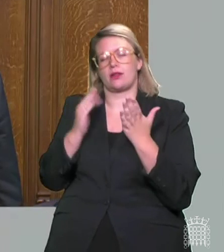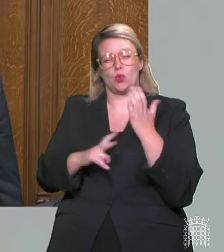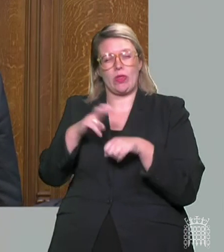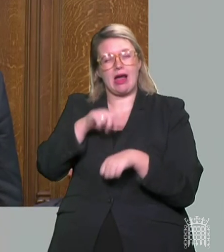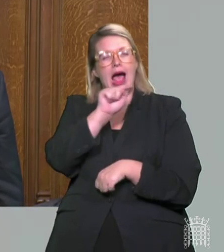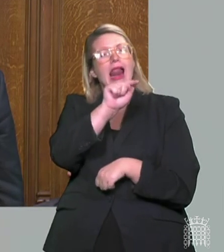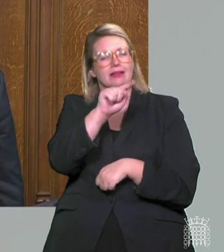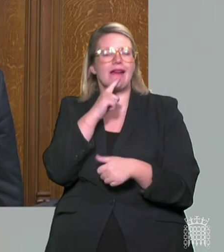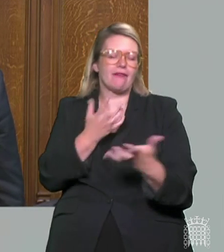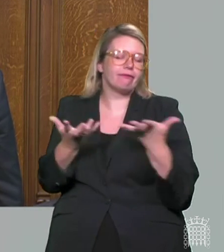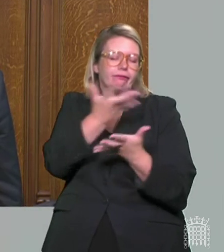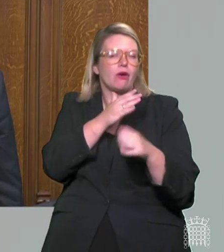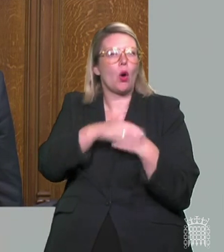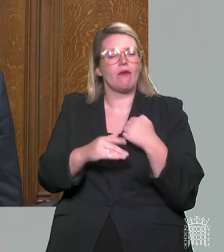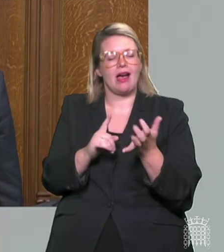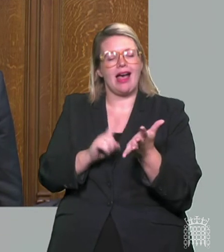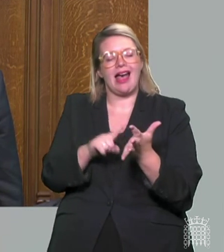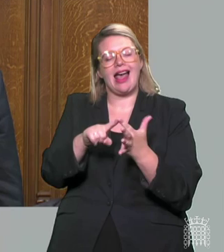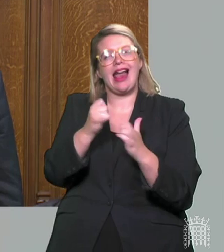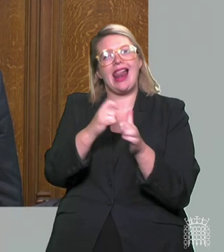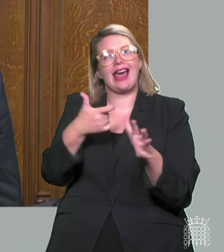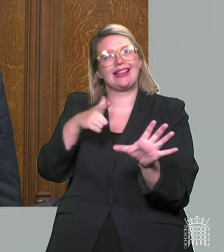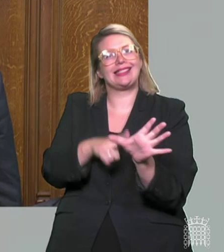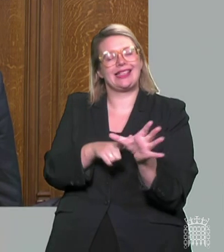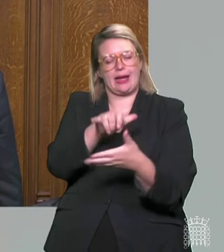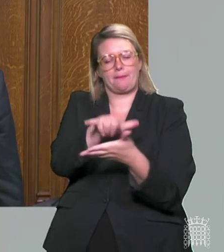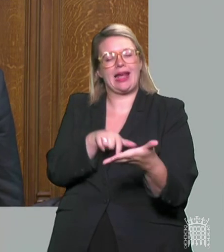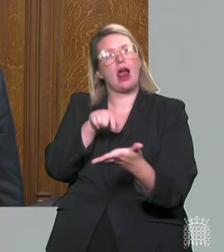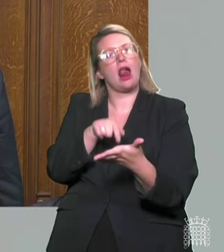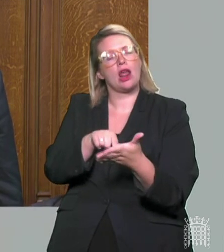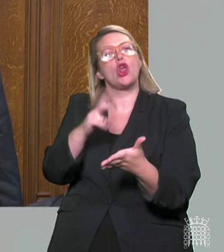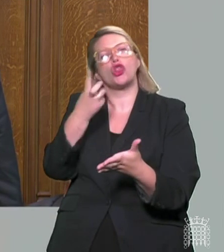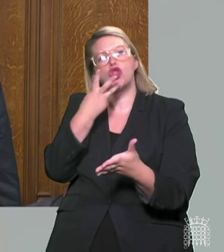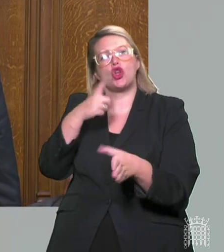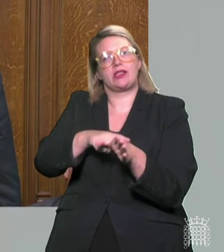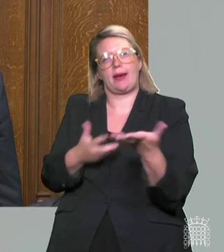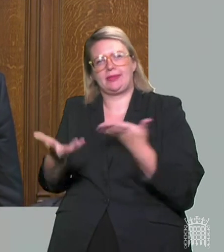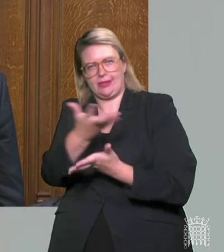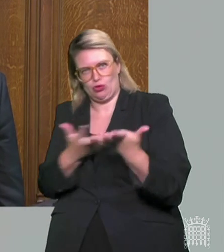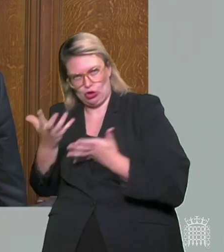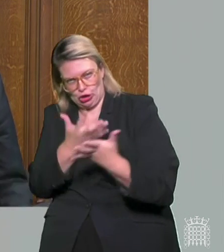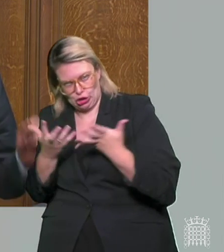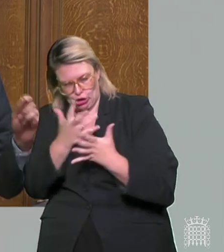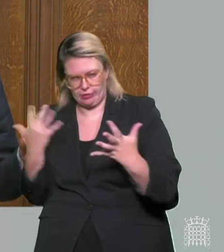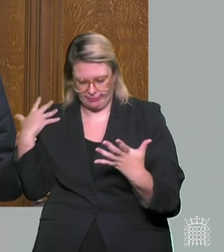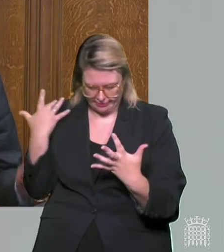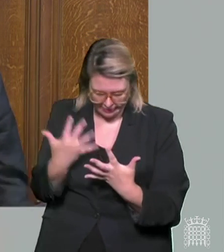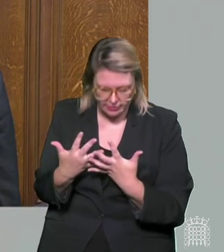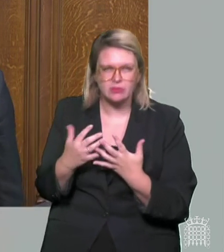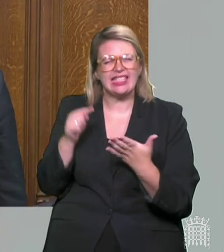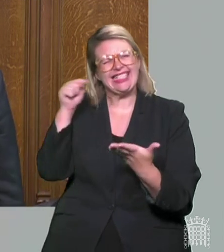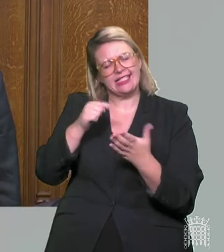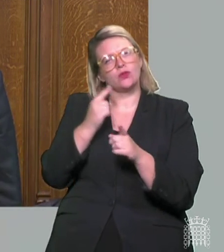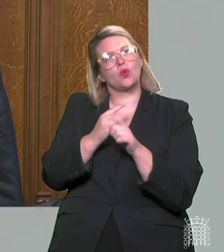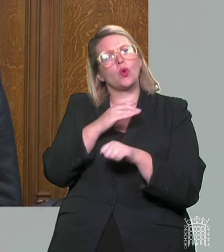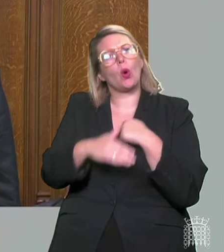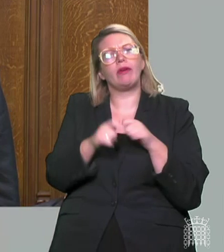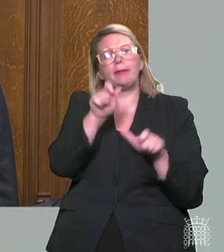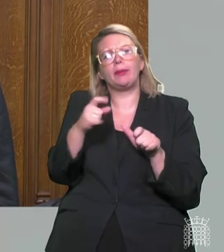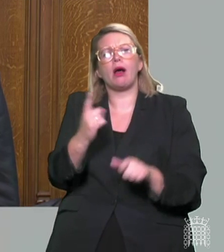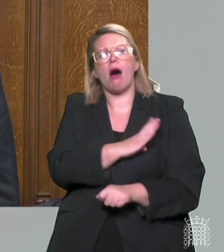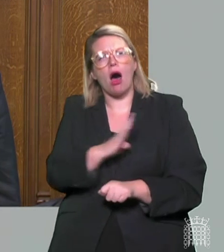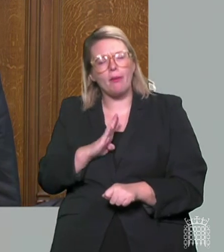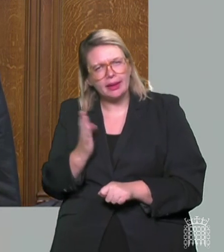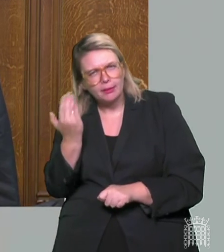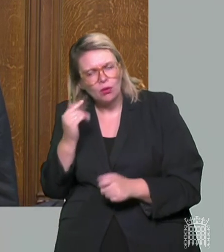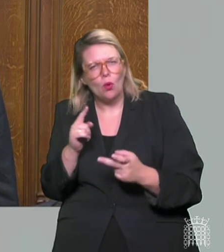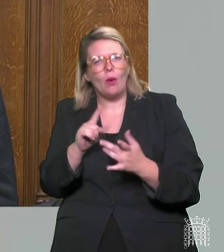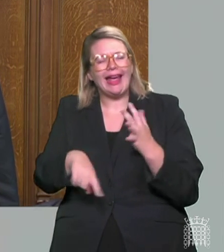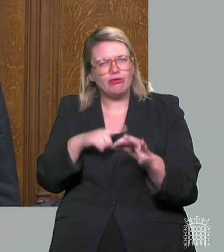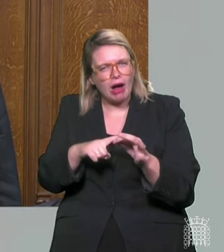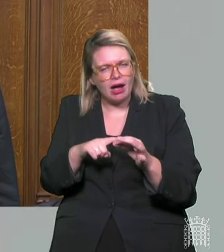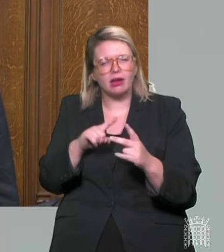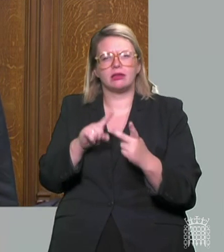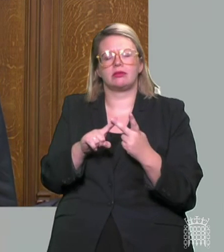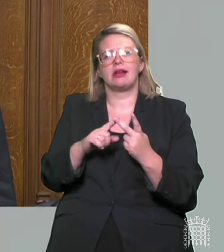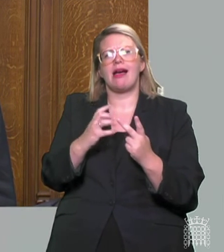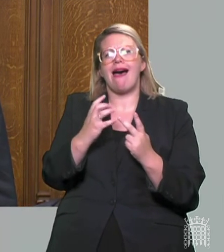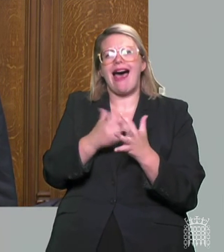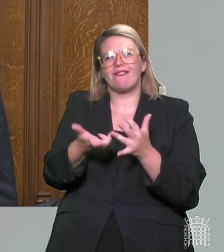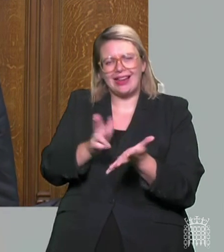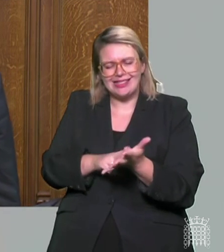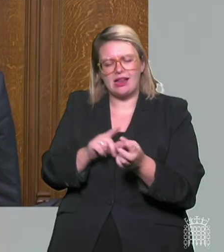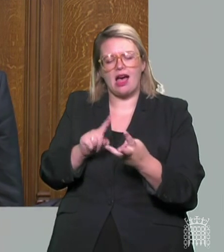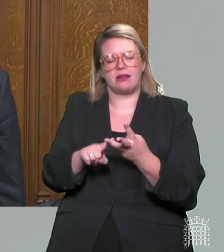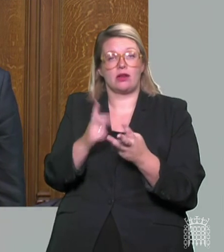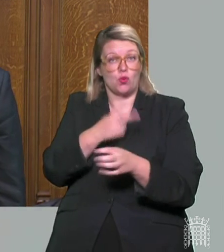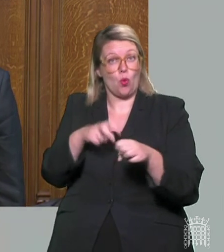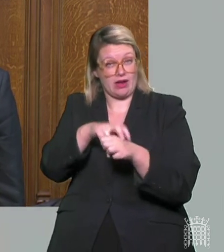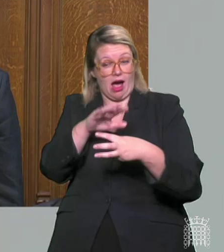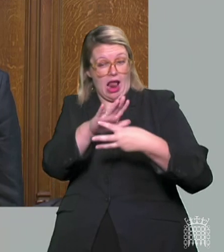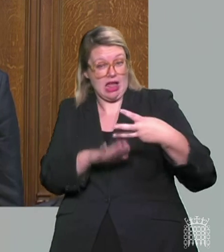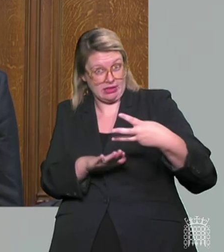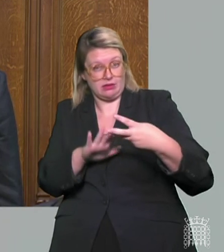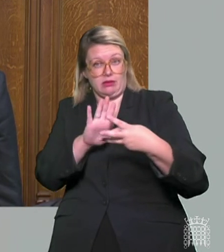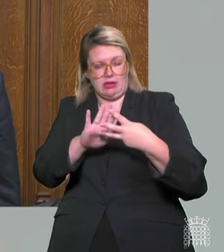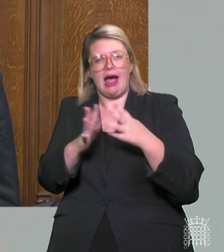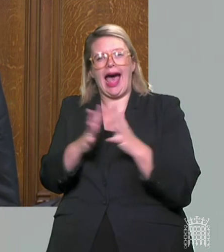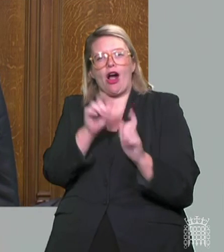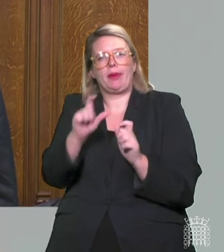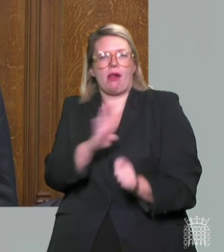With it, we are at the beginning of the end of the long journey to making sure that the service and sacrifice of those who served in Iraq, Afghanistan and now Northern Ireland are not rewritten by those who seek only to line their own pockets.